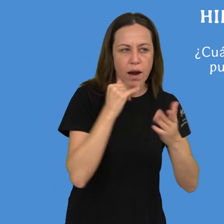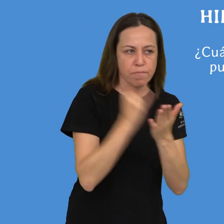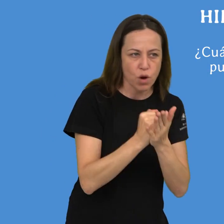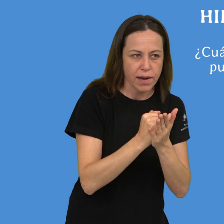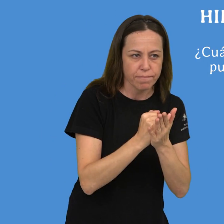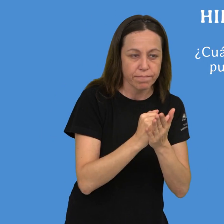probar